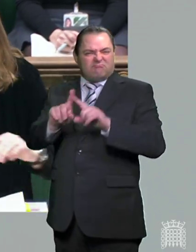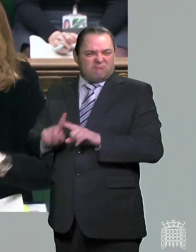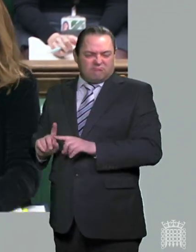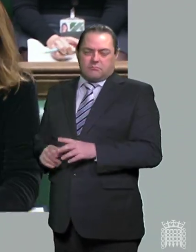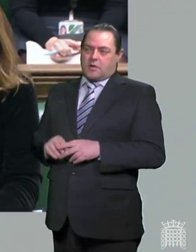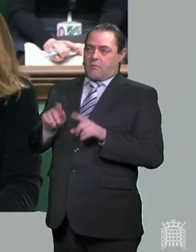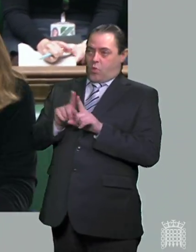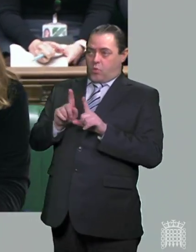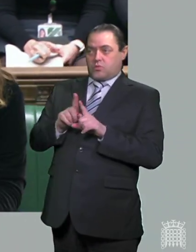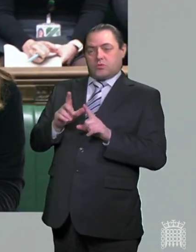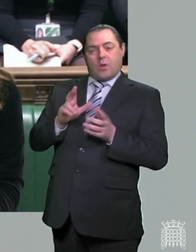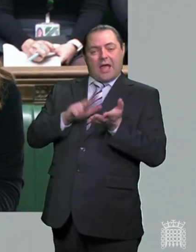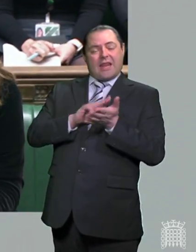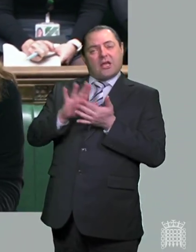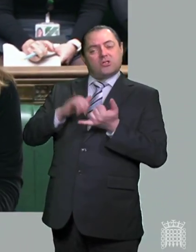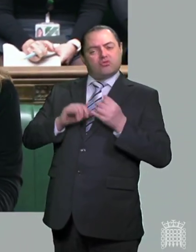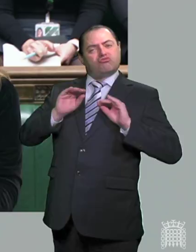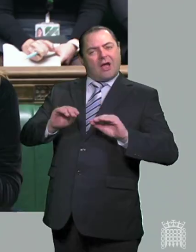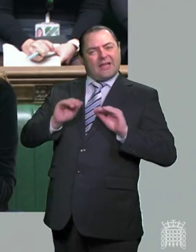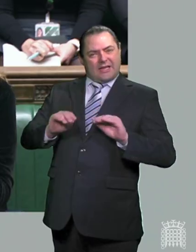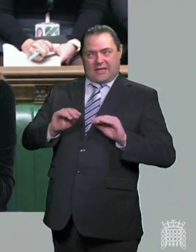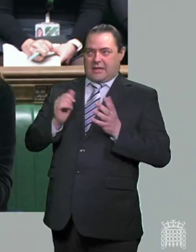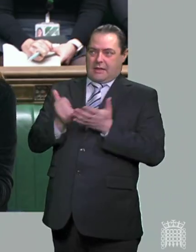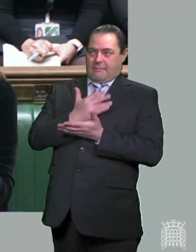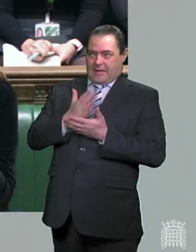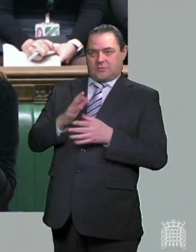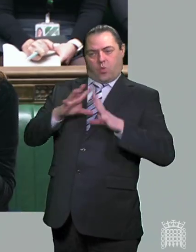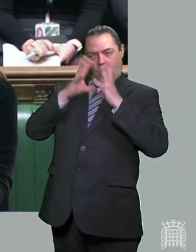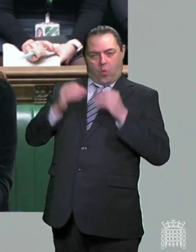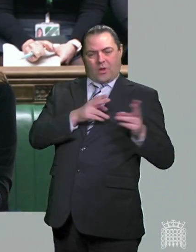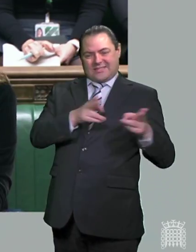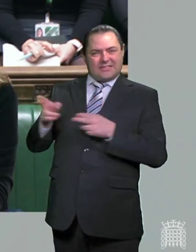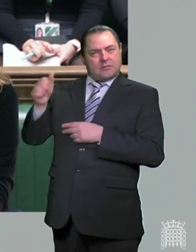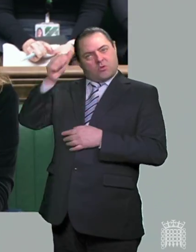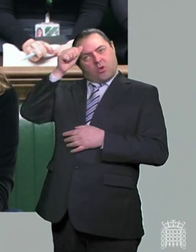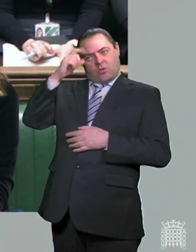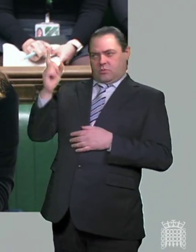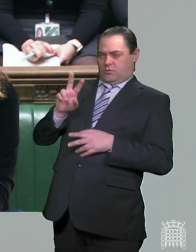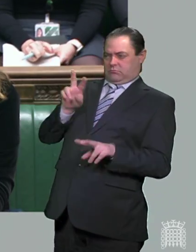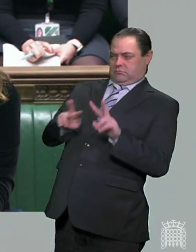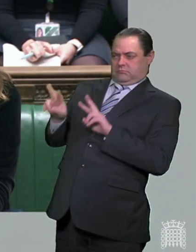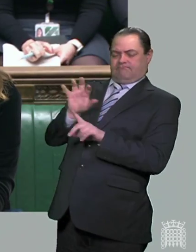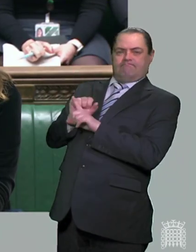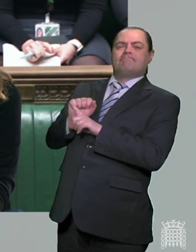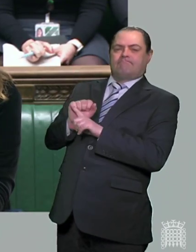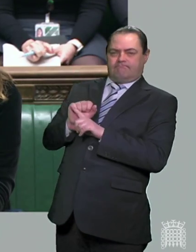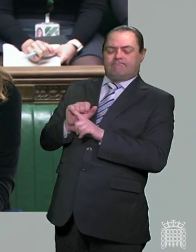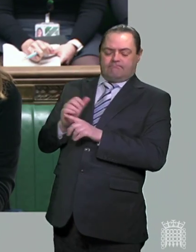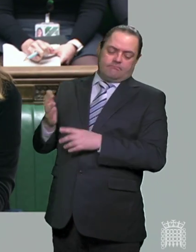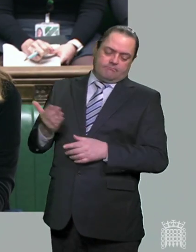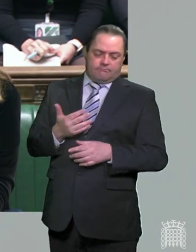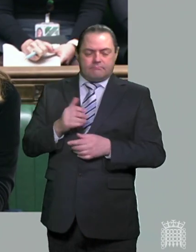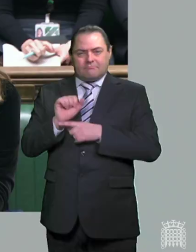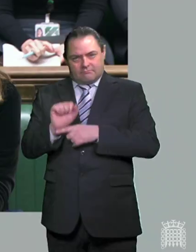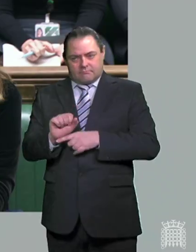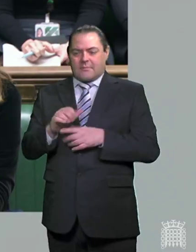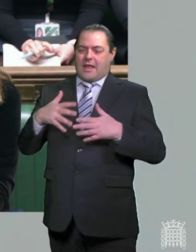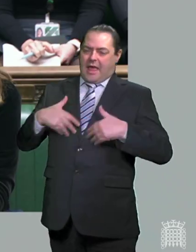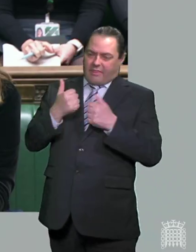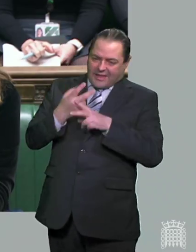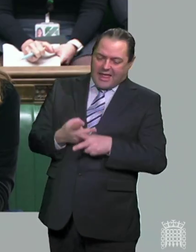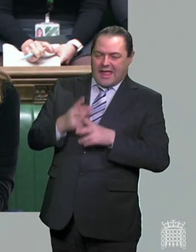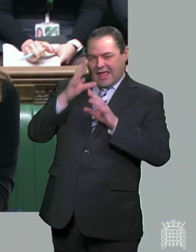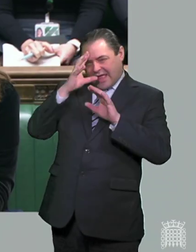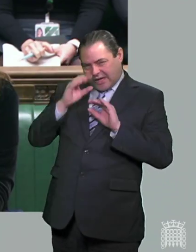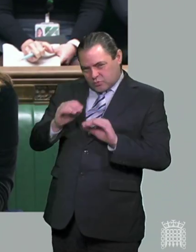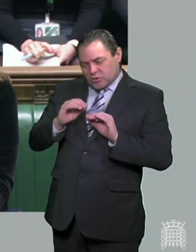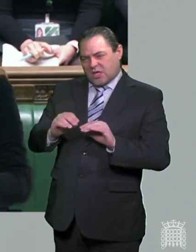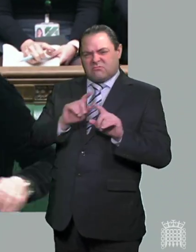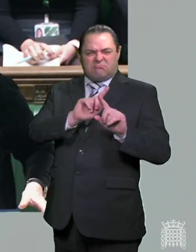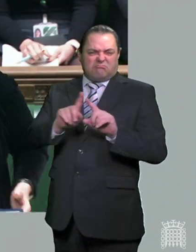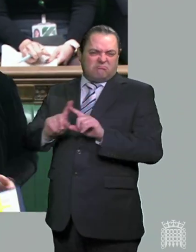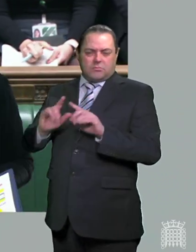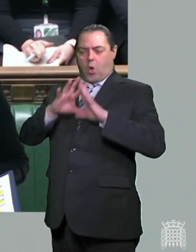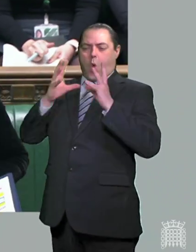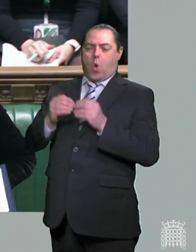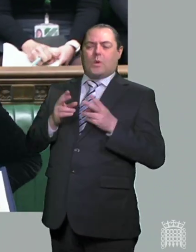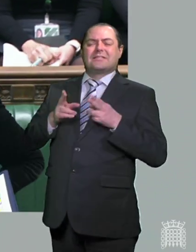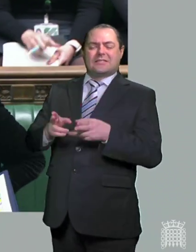Also, we have training for the NHS to make sure we have an all-systems process to improve this; we have better training for those who work in healthcare and in education in a whole-system approach.